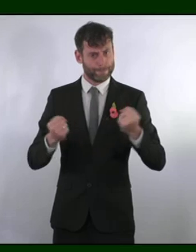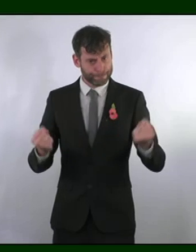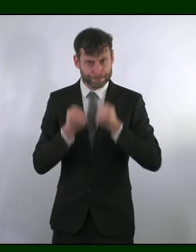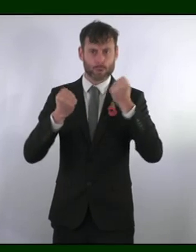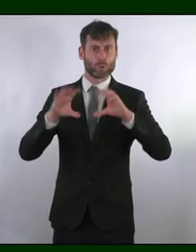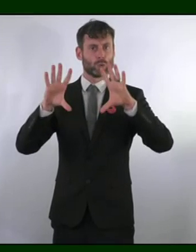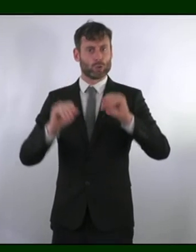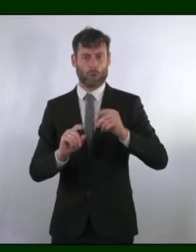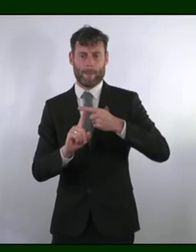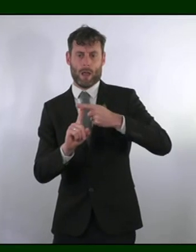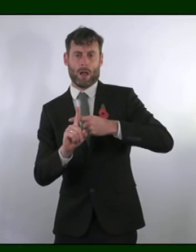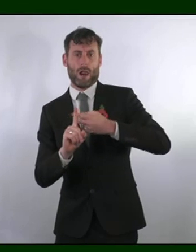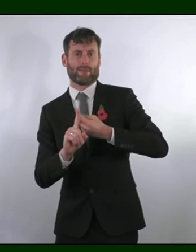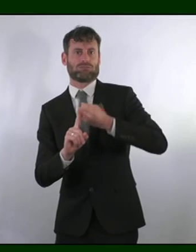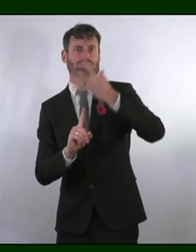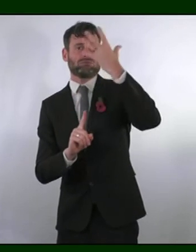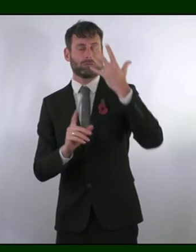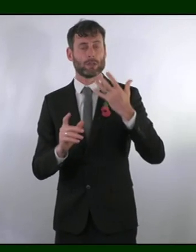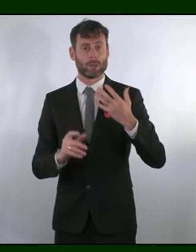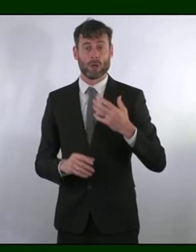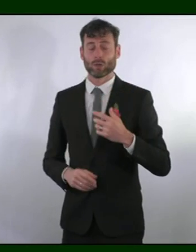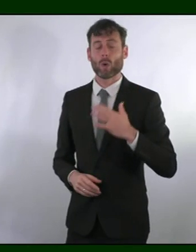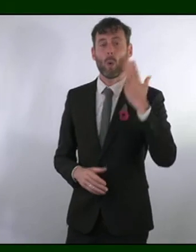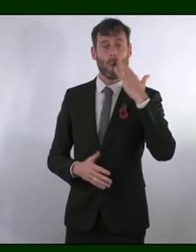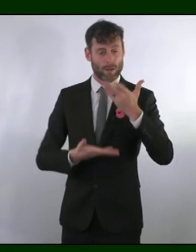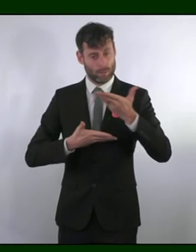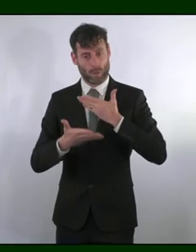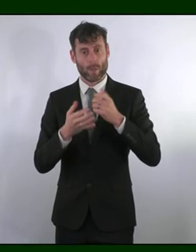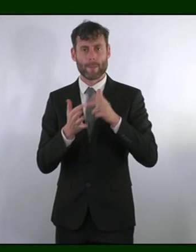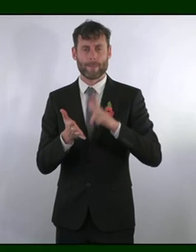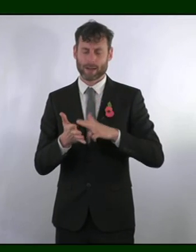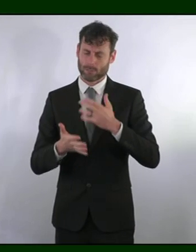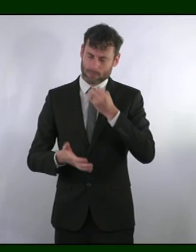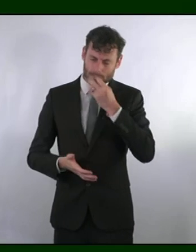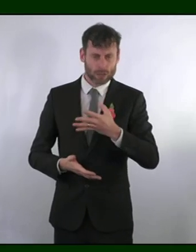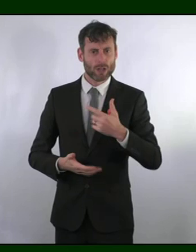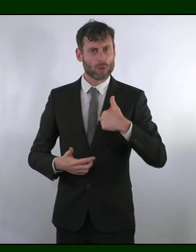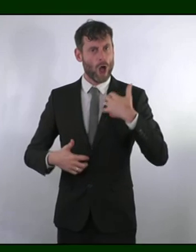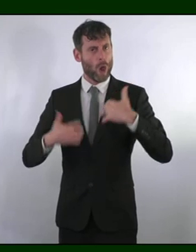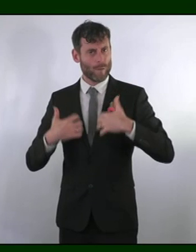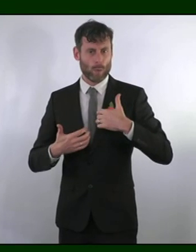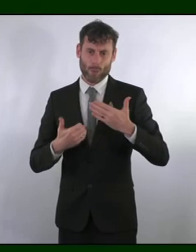It was refreshing, I may say, to have that conversation, and I look forward to many more.